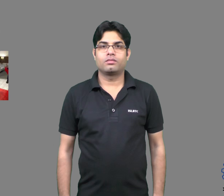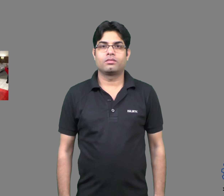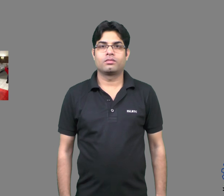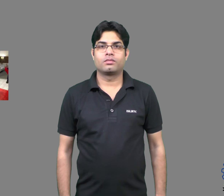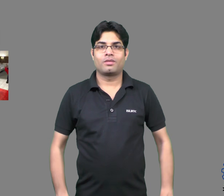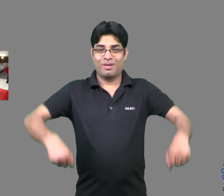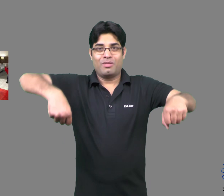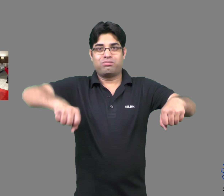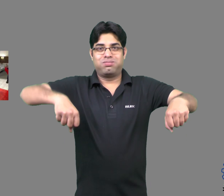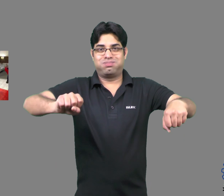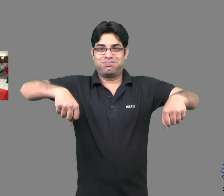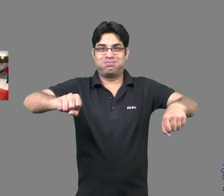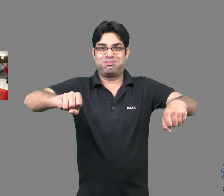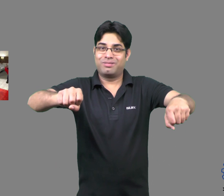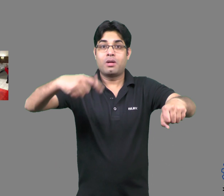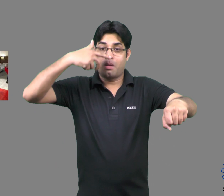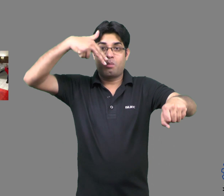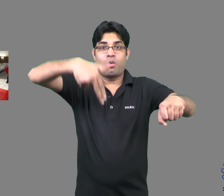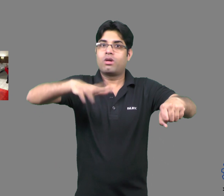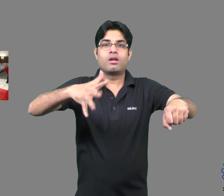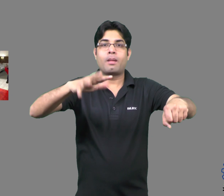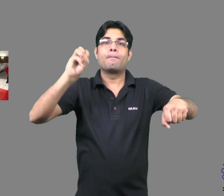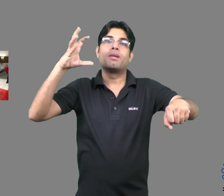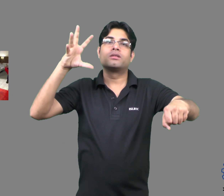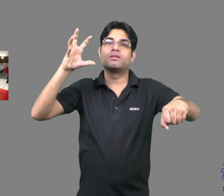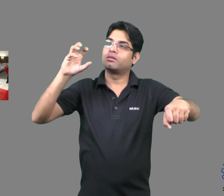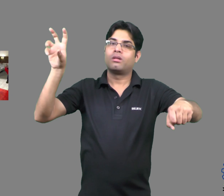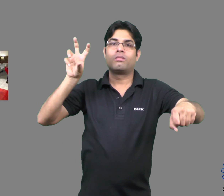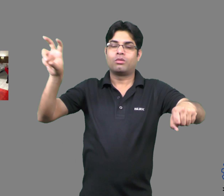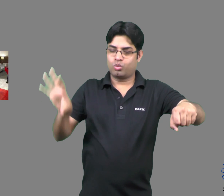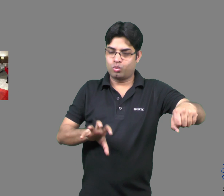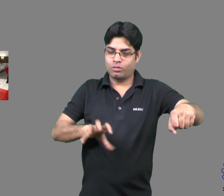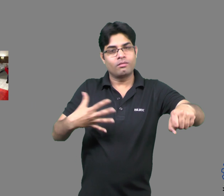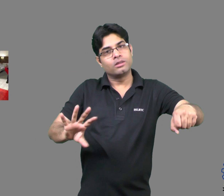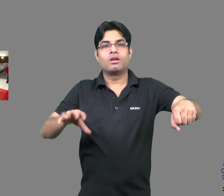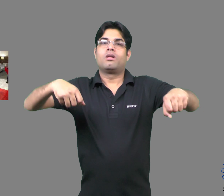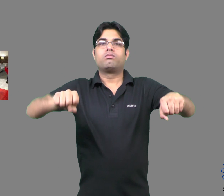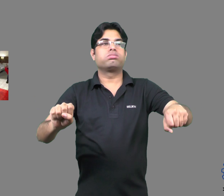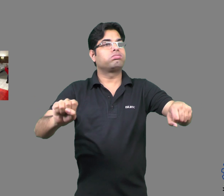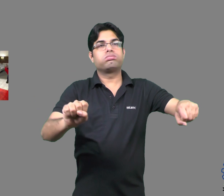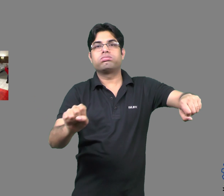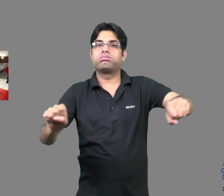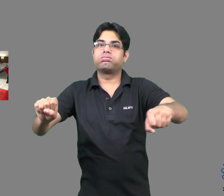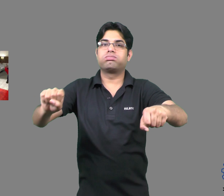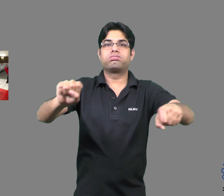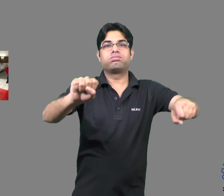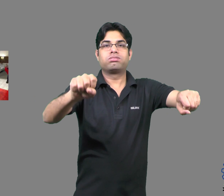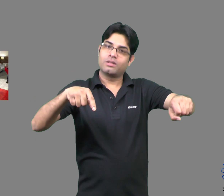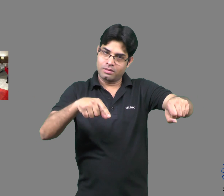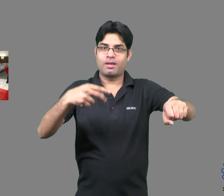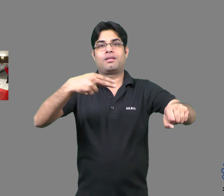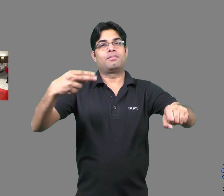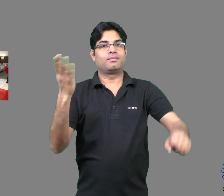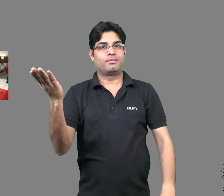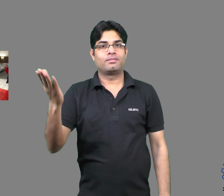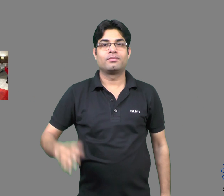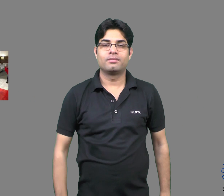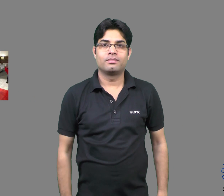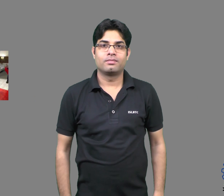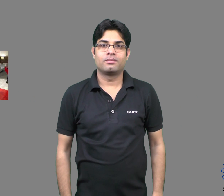Electric Bike